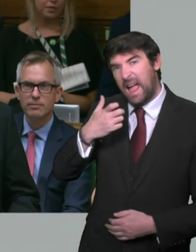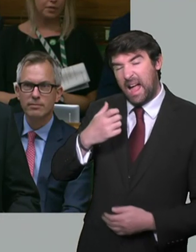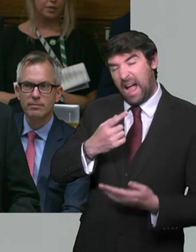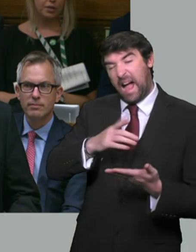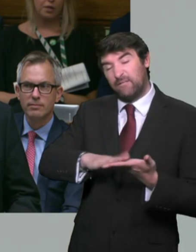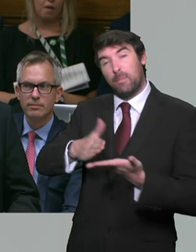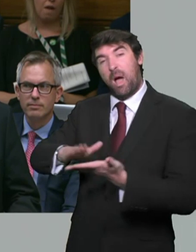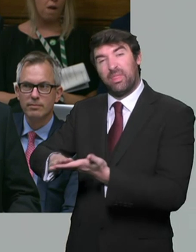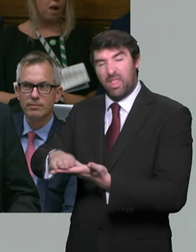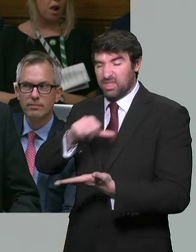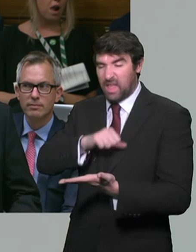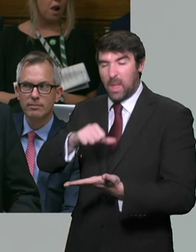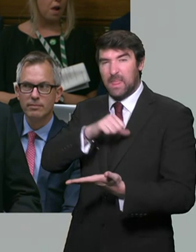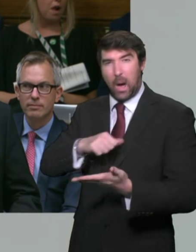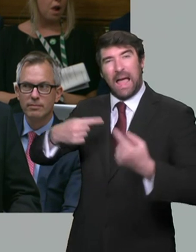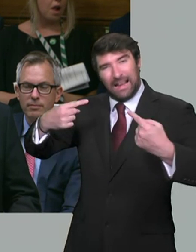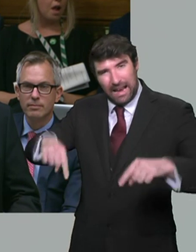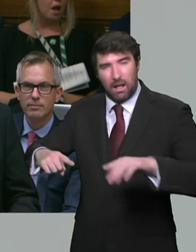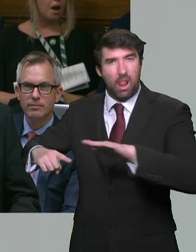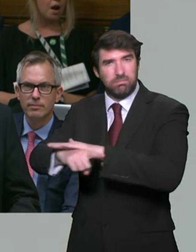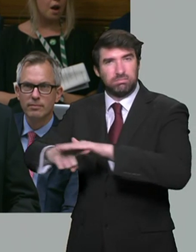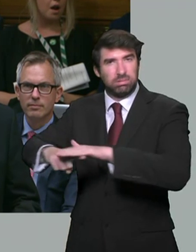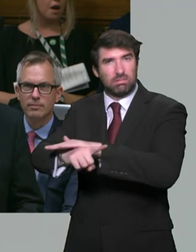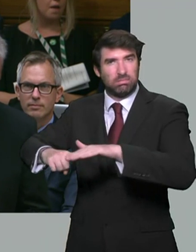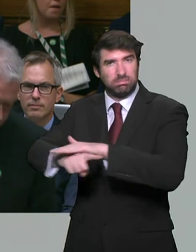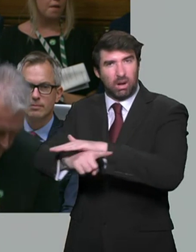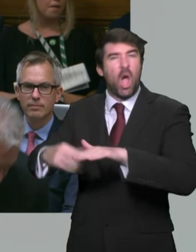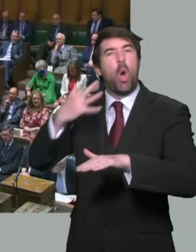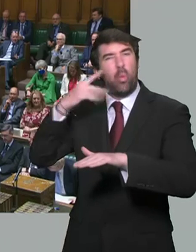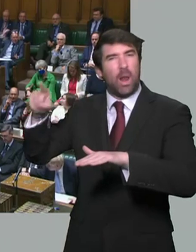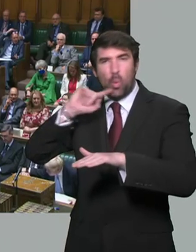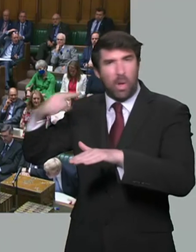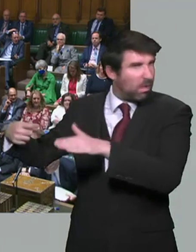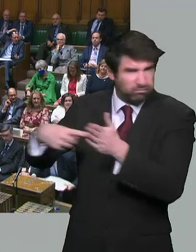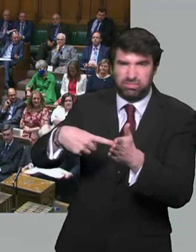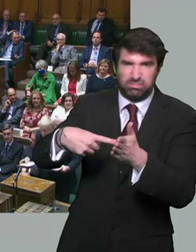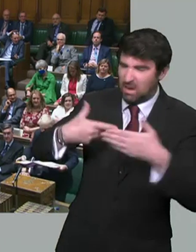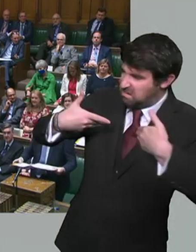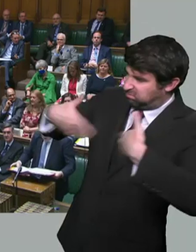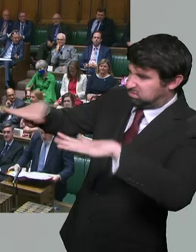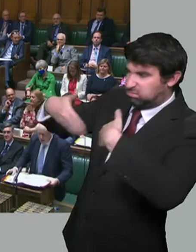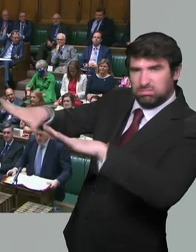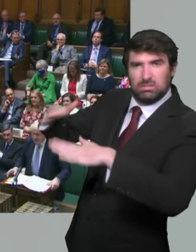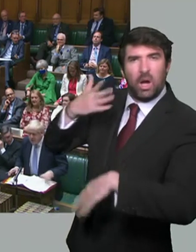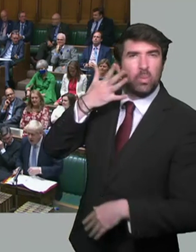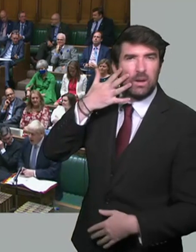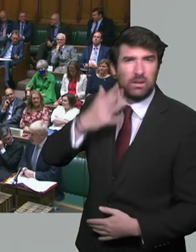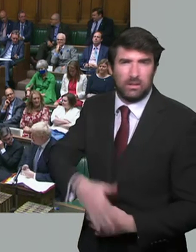When are we going to take some direct action, and send the boats straight back?